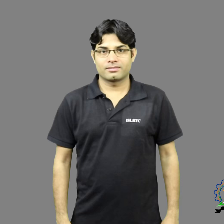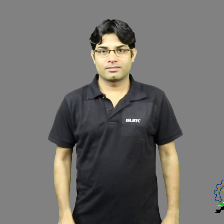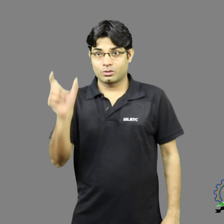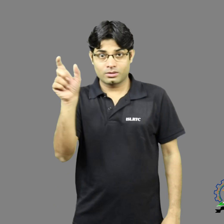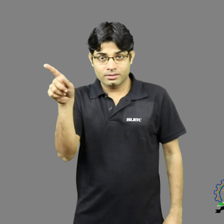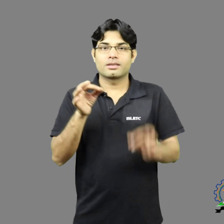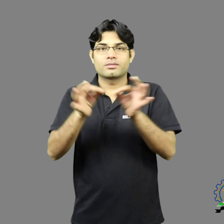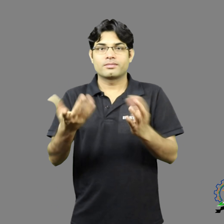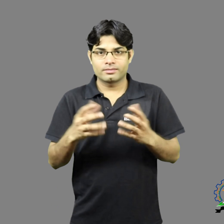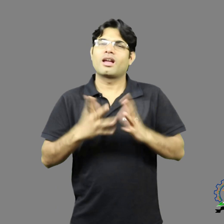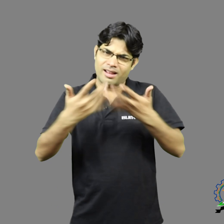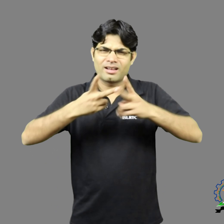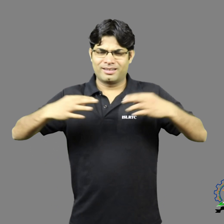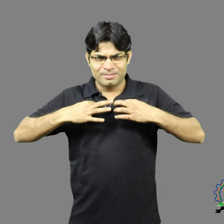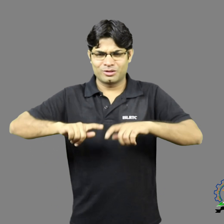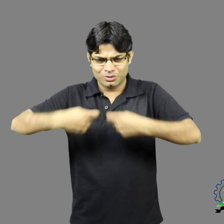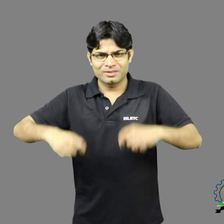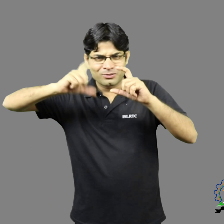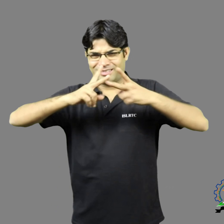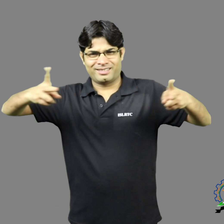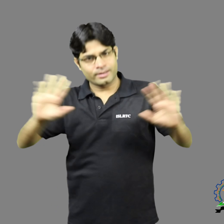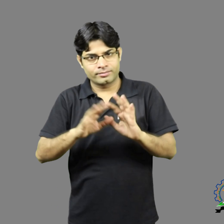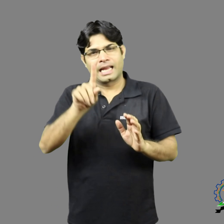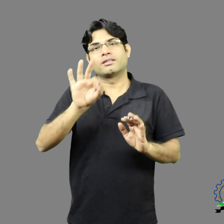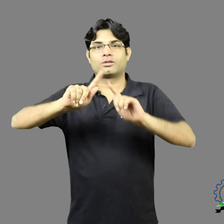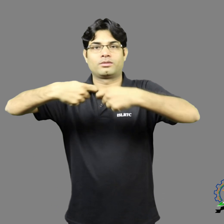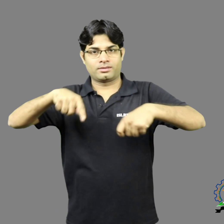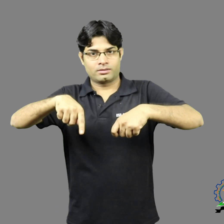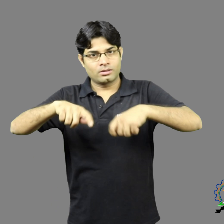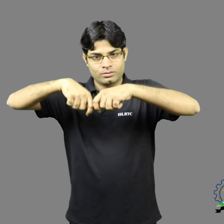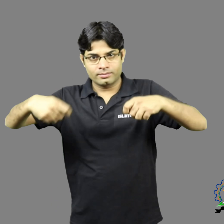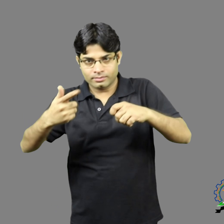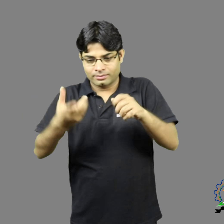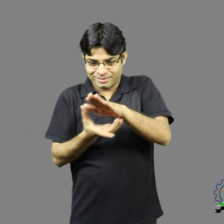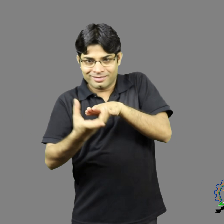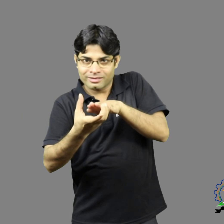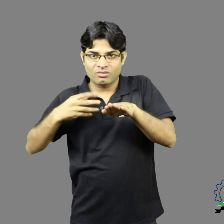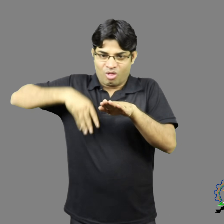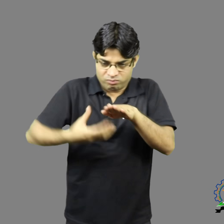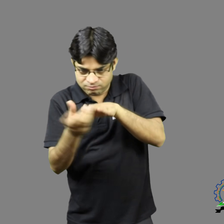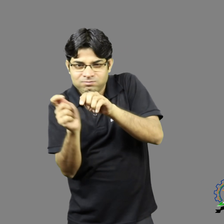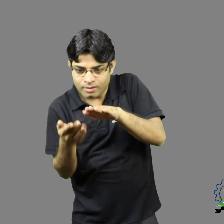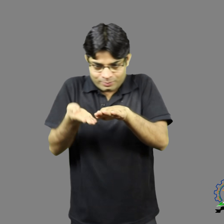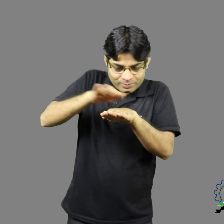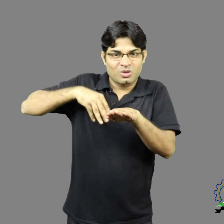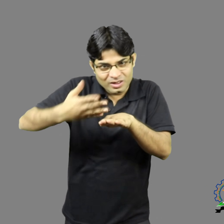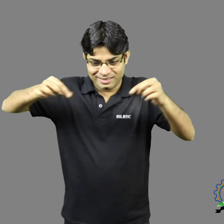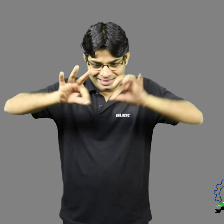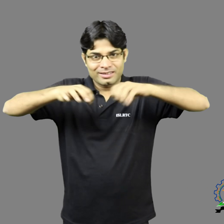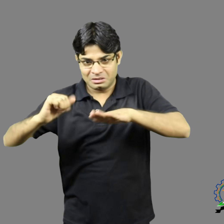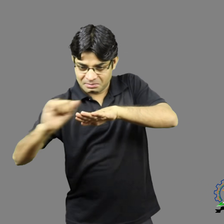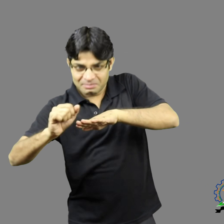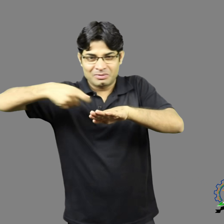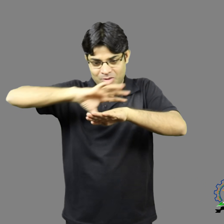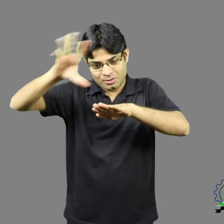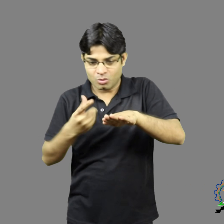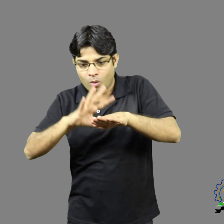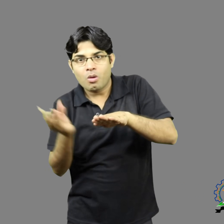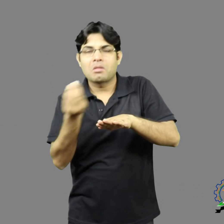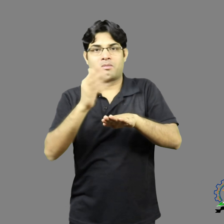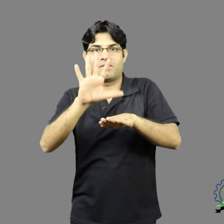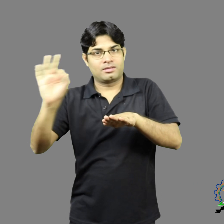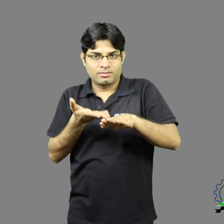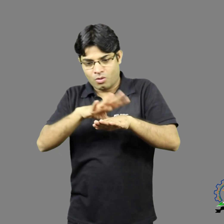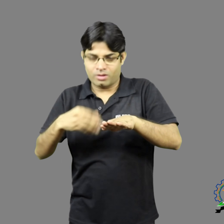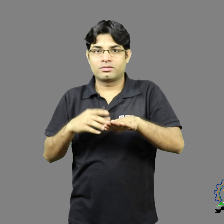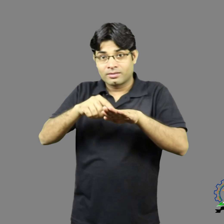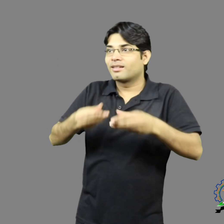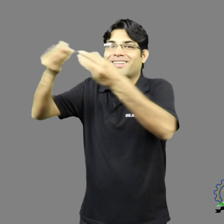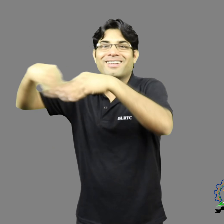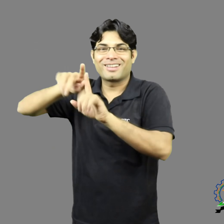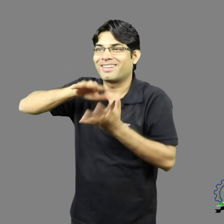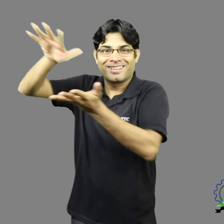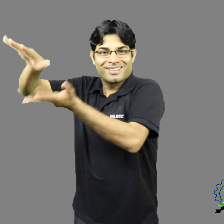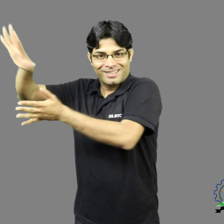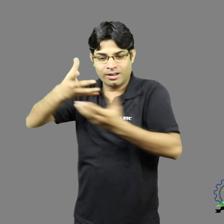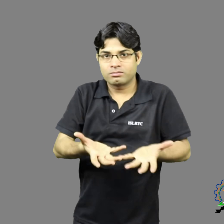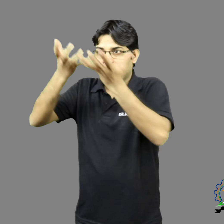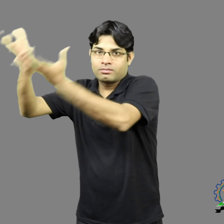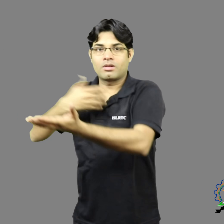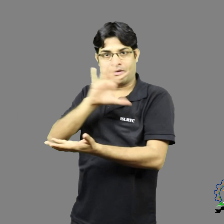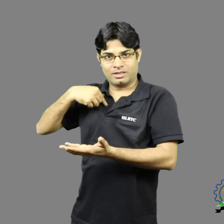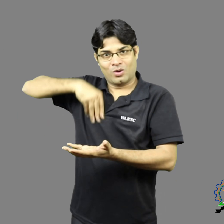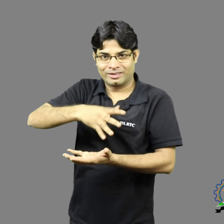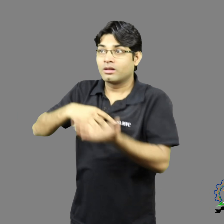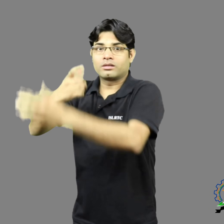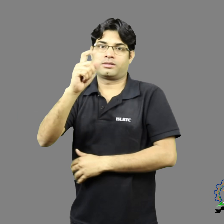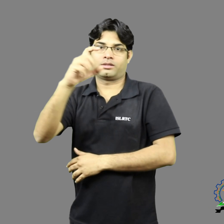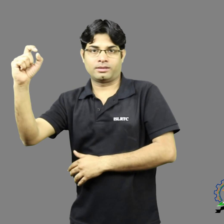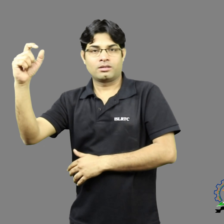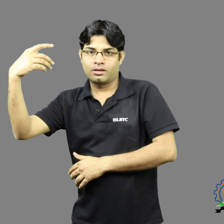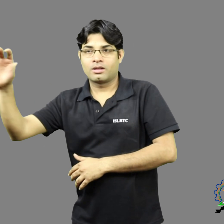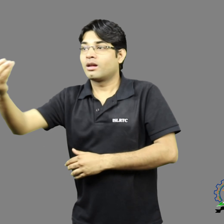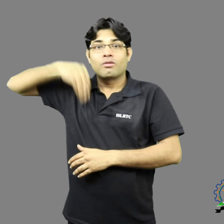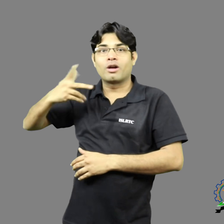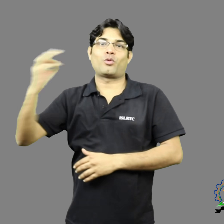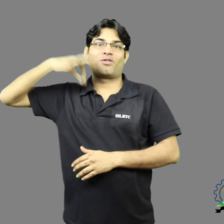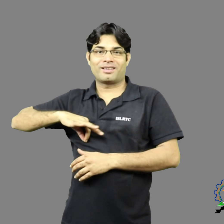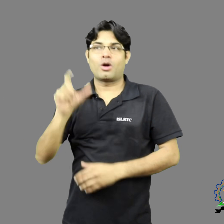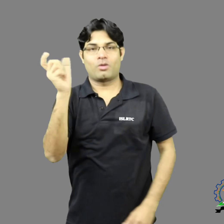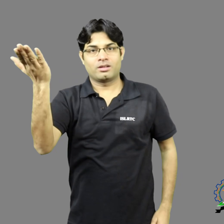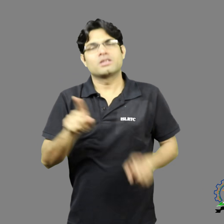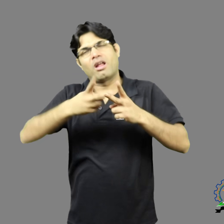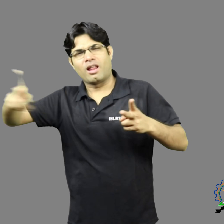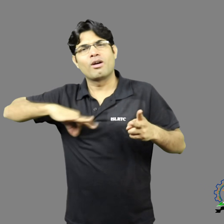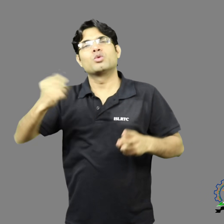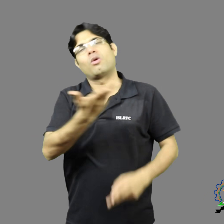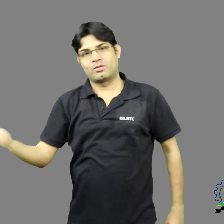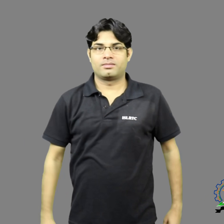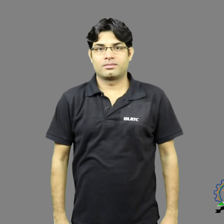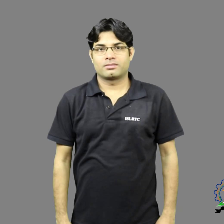Margin or Profit Margin